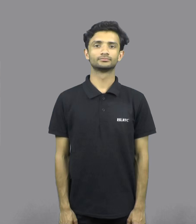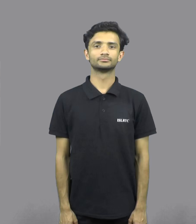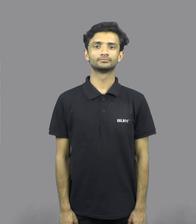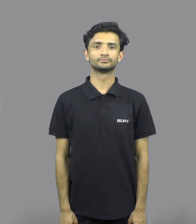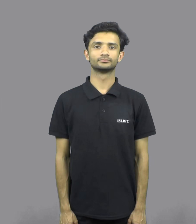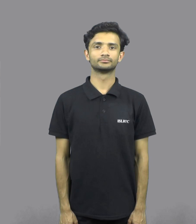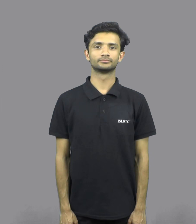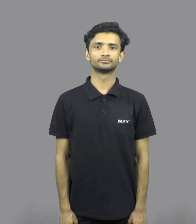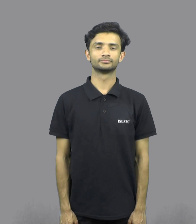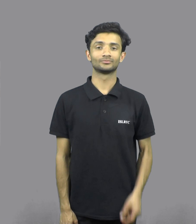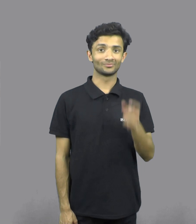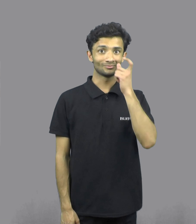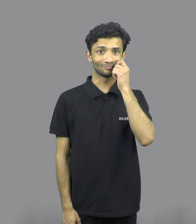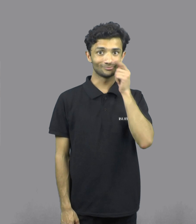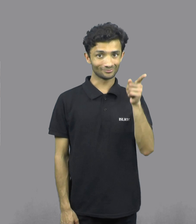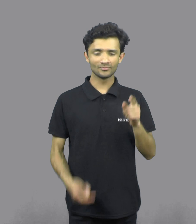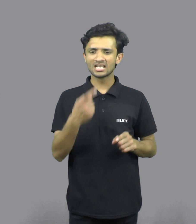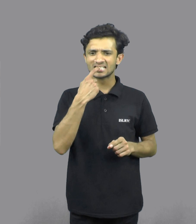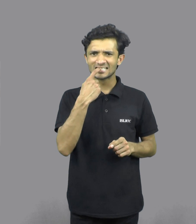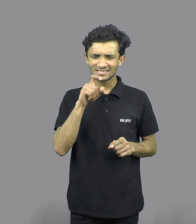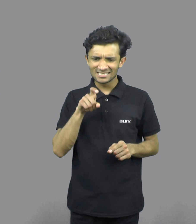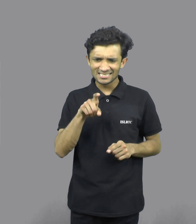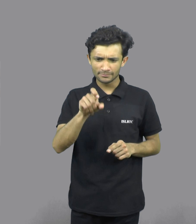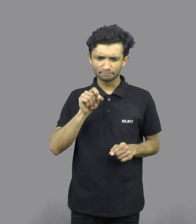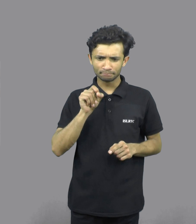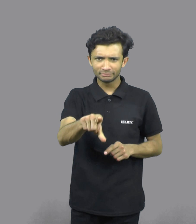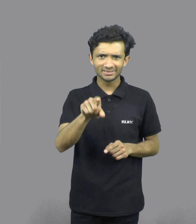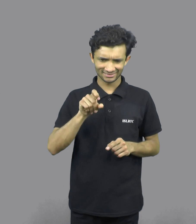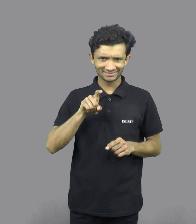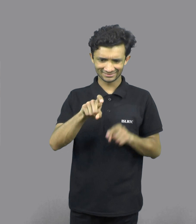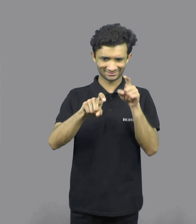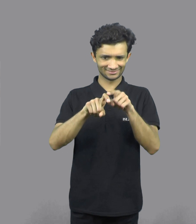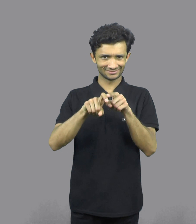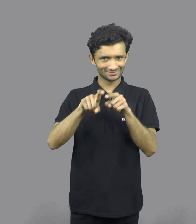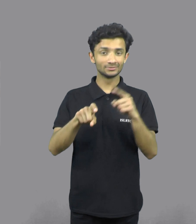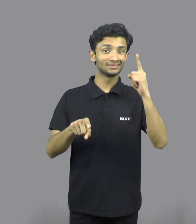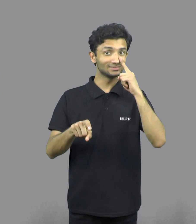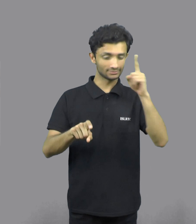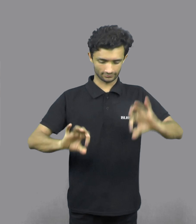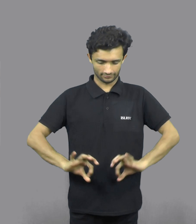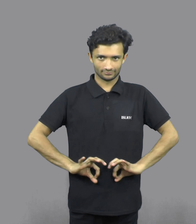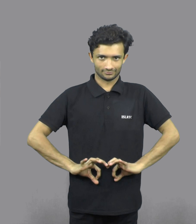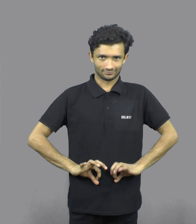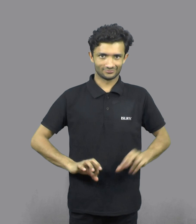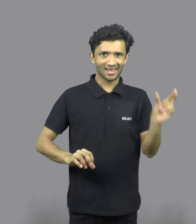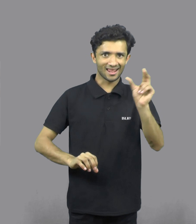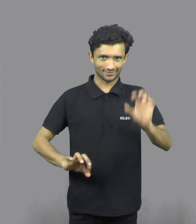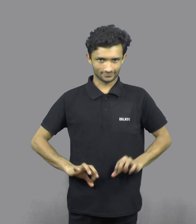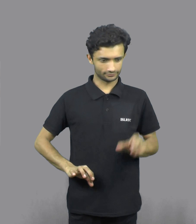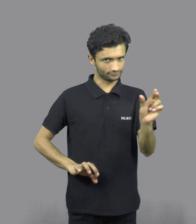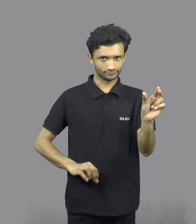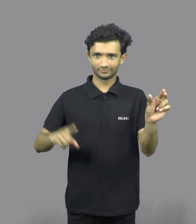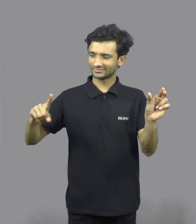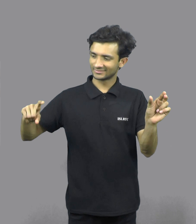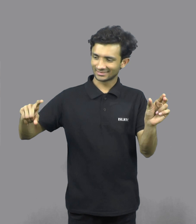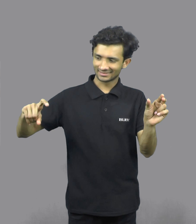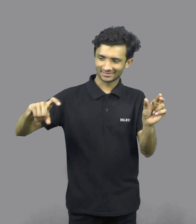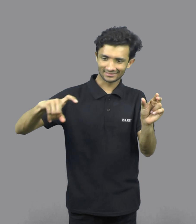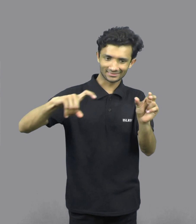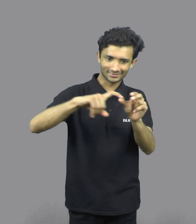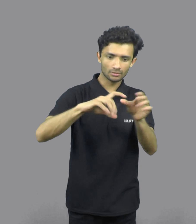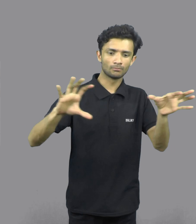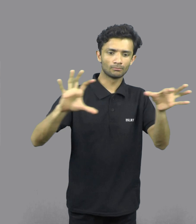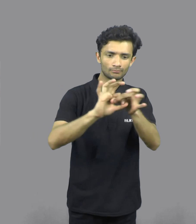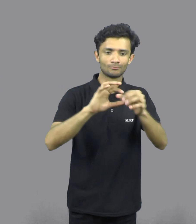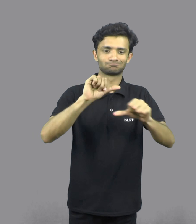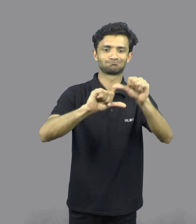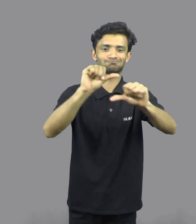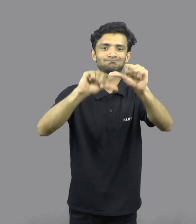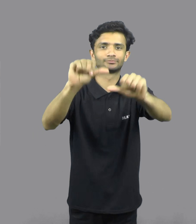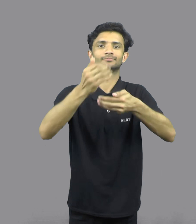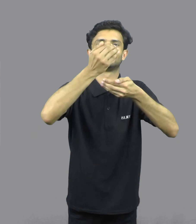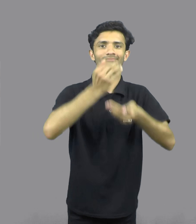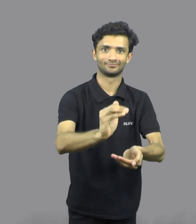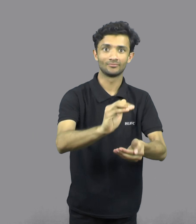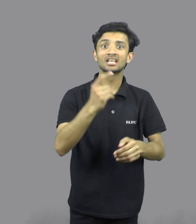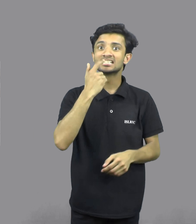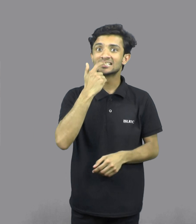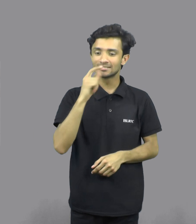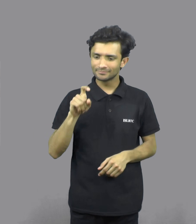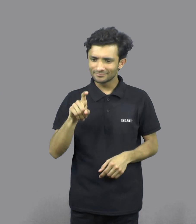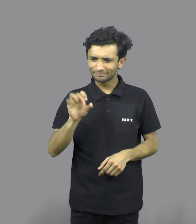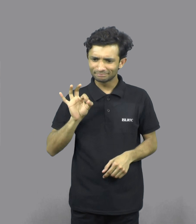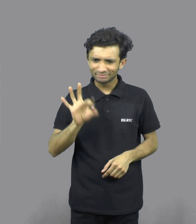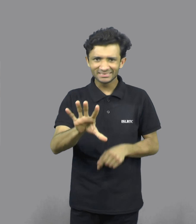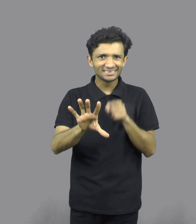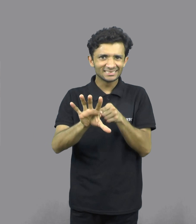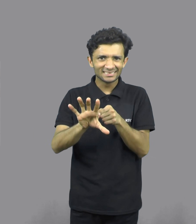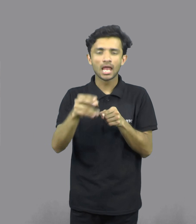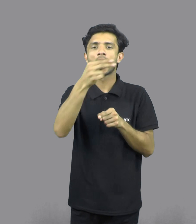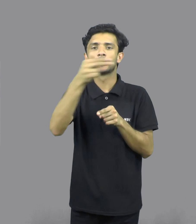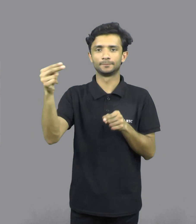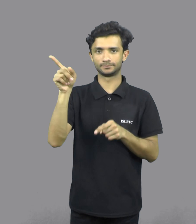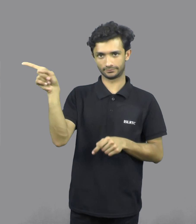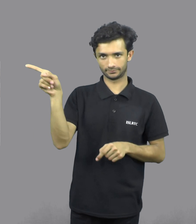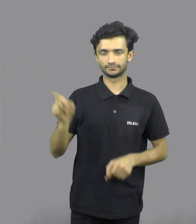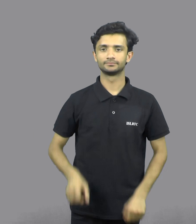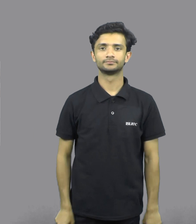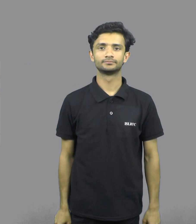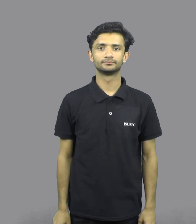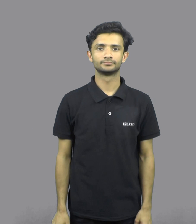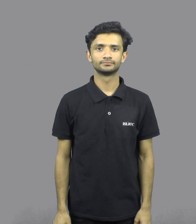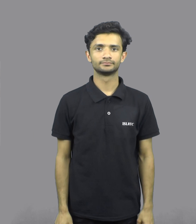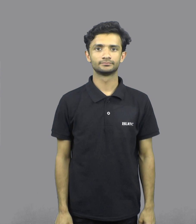Sperm